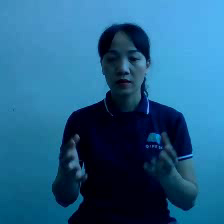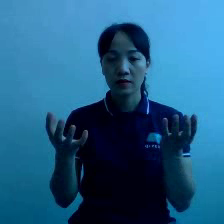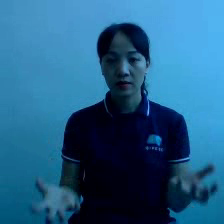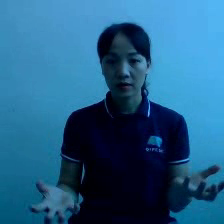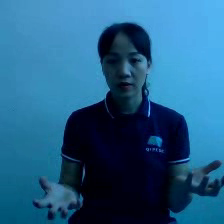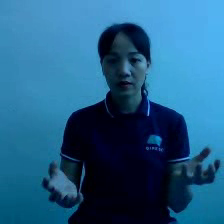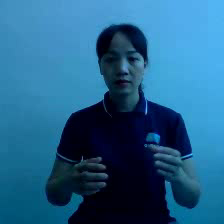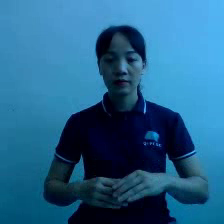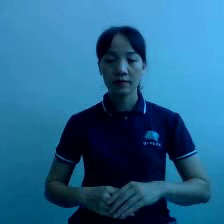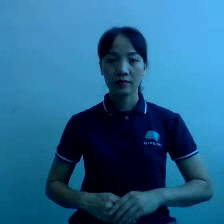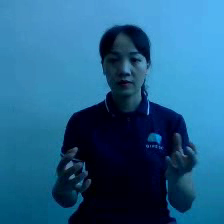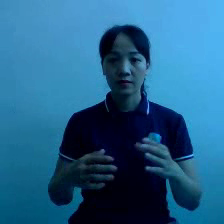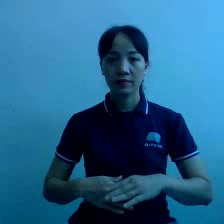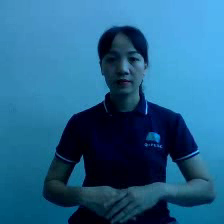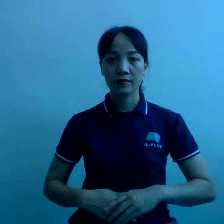Nặng